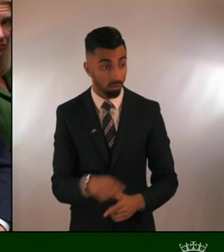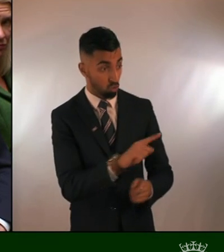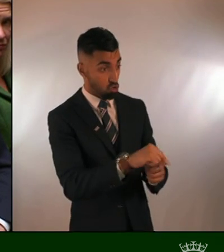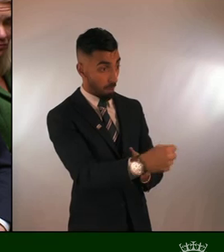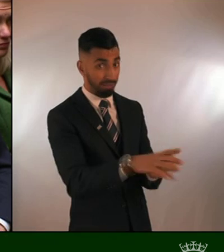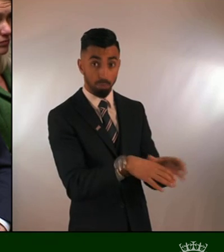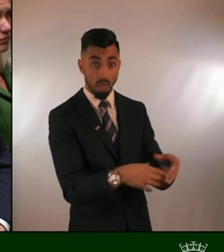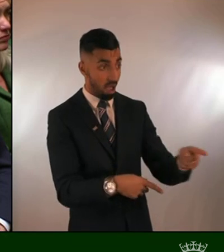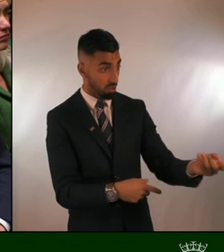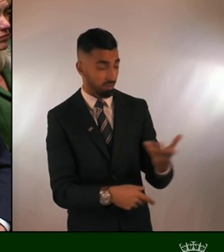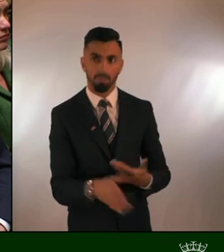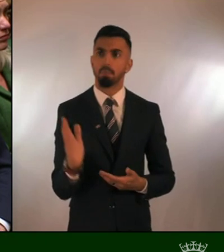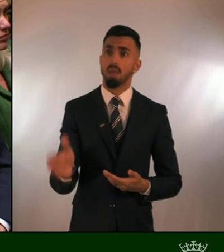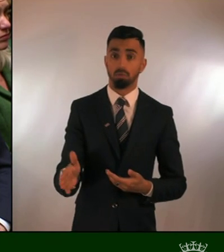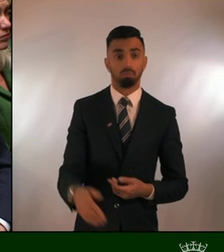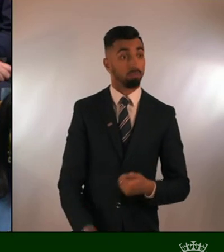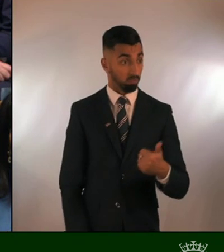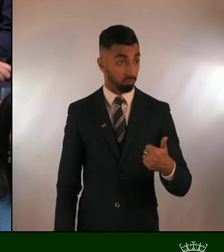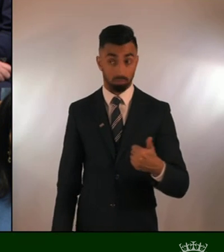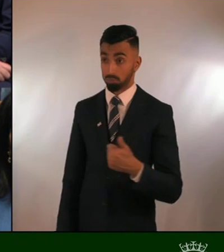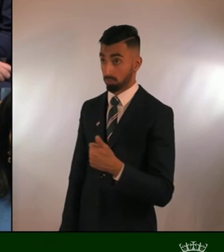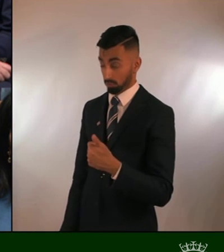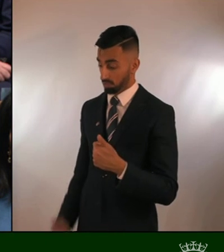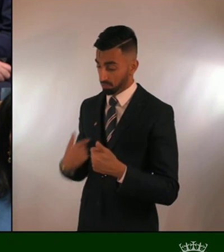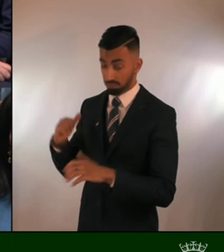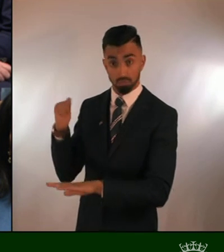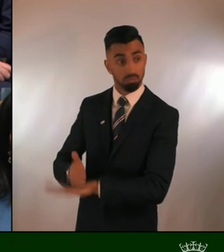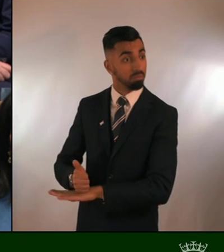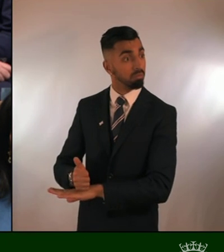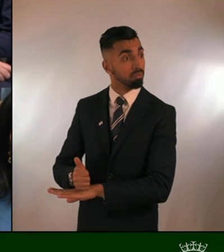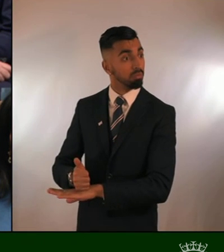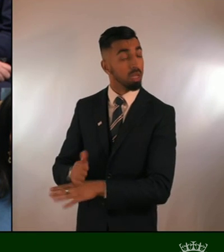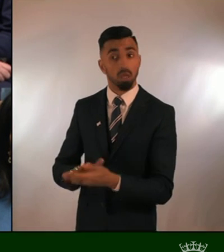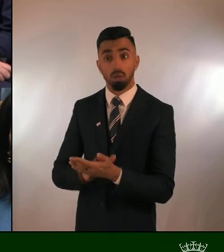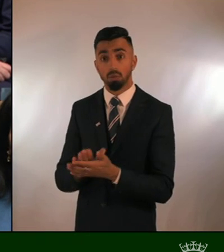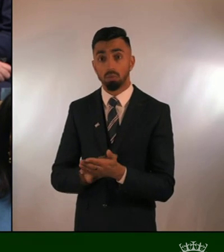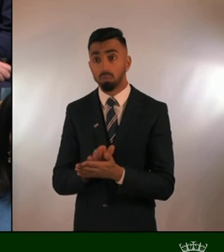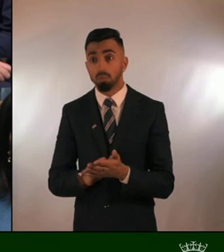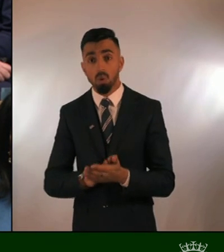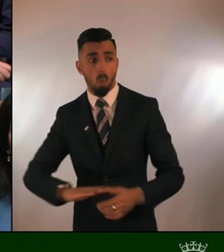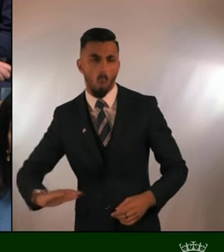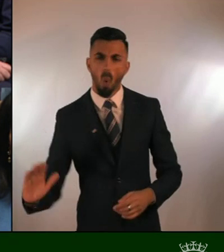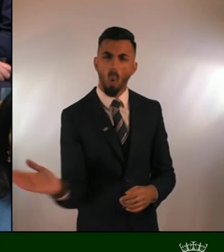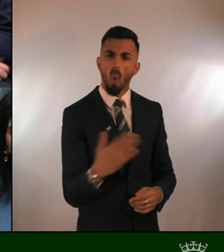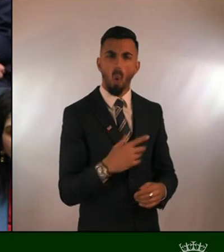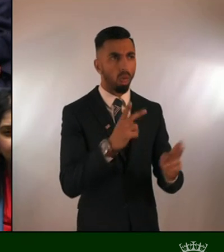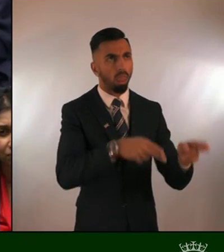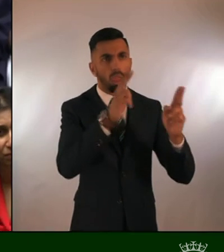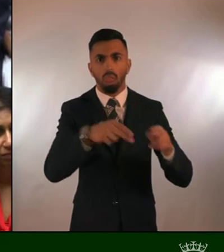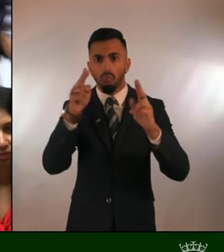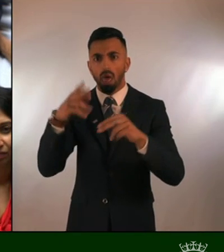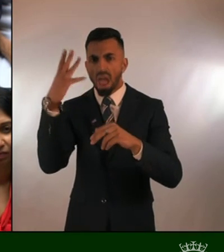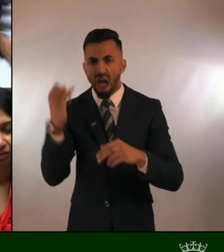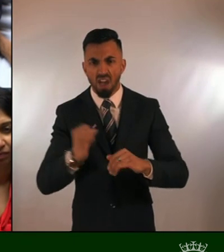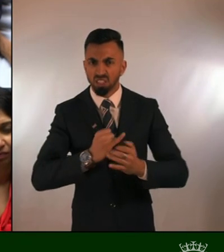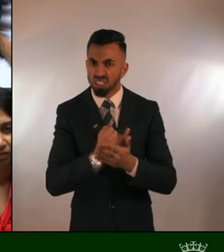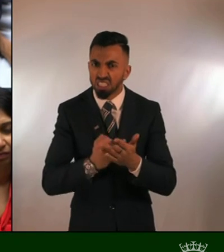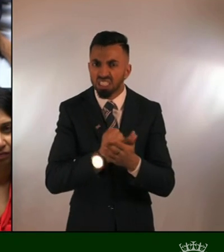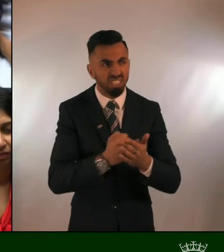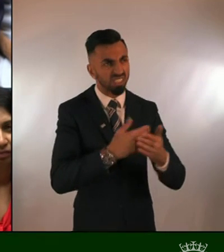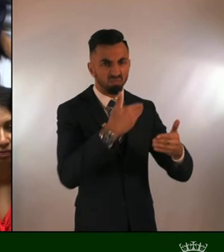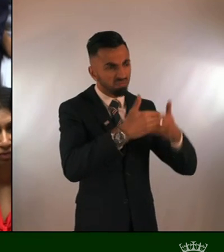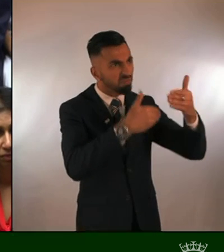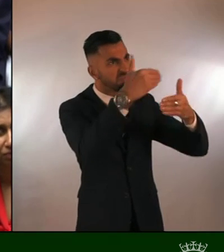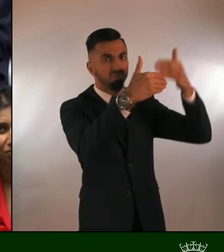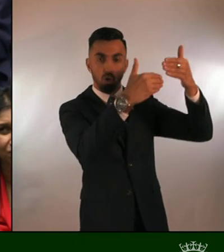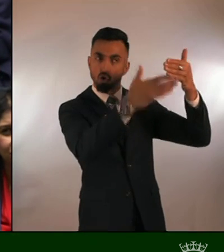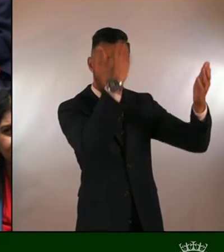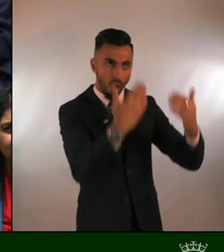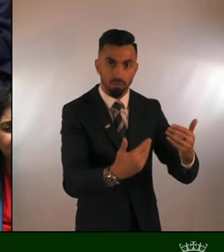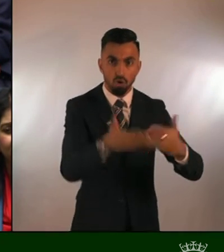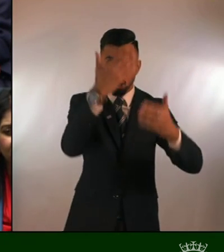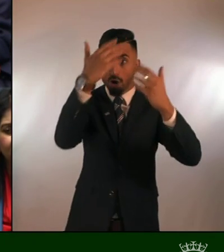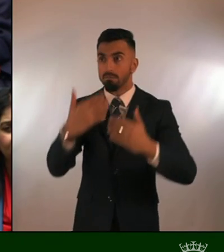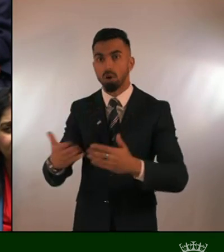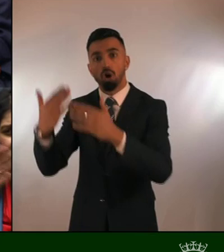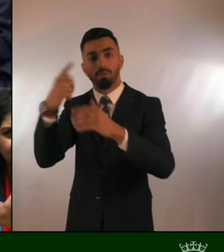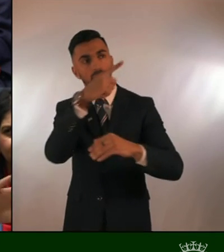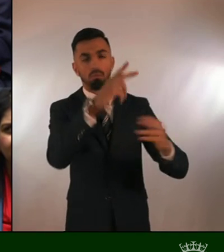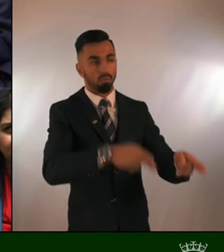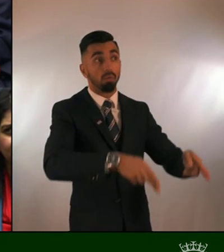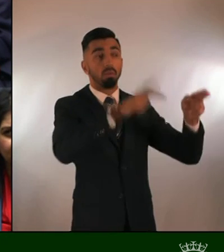That new fund will go beyond dealing with ACM to make sure that all unsafe combustible cladding will be removed from every private and social residential building above 18 metres high.